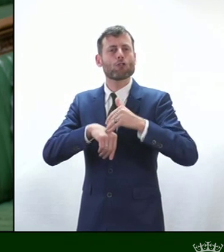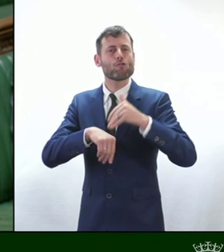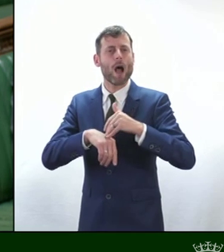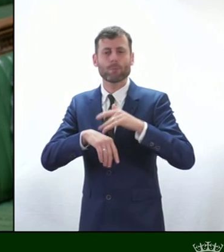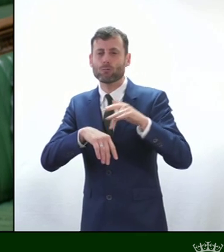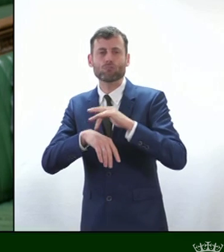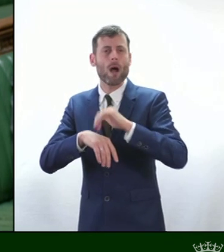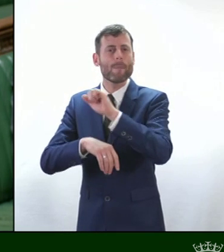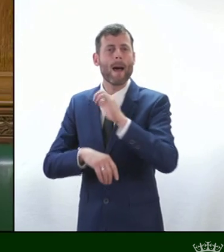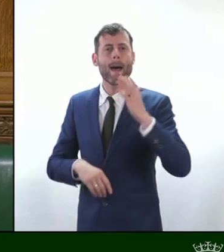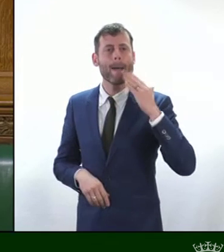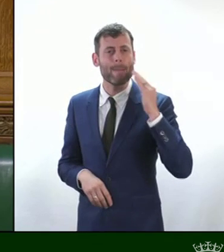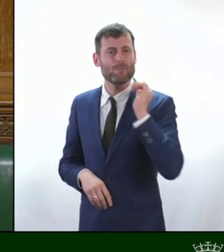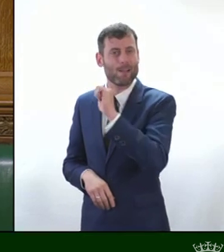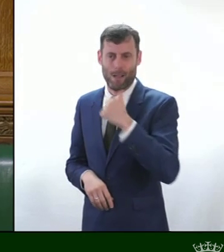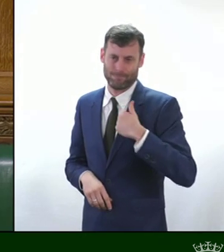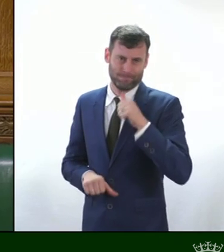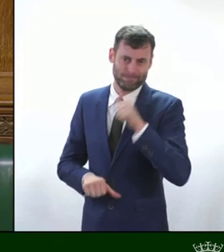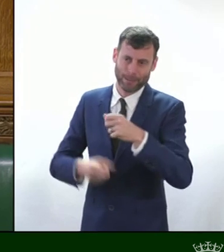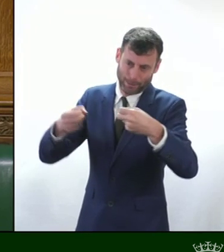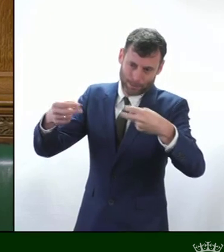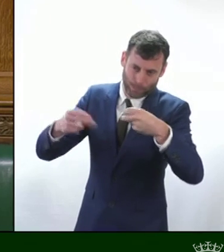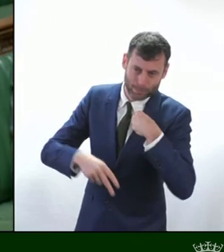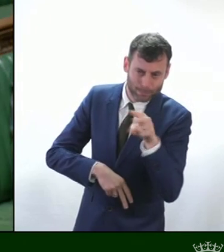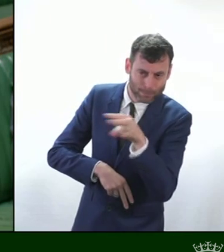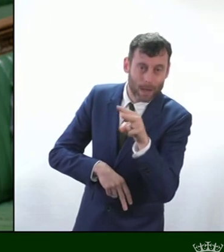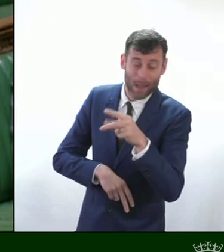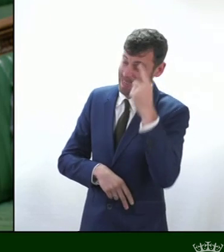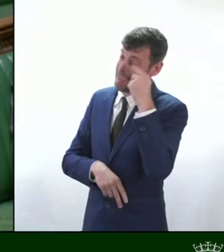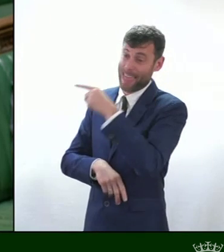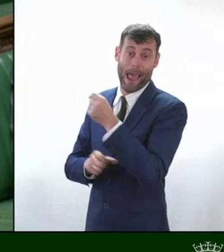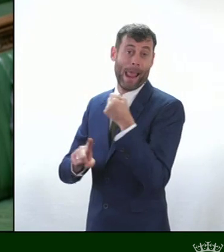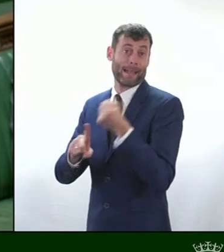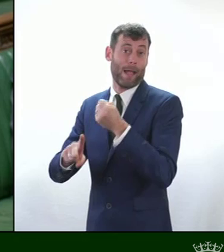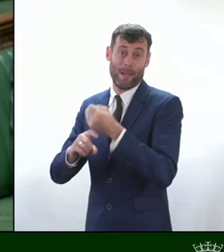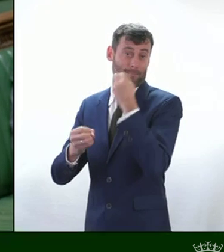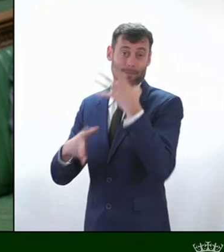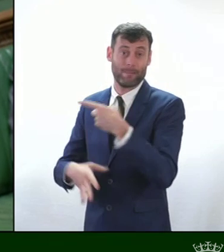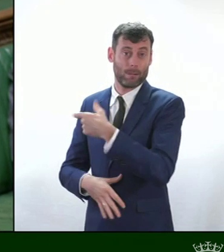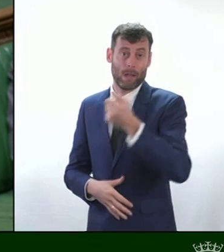The campaign that my hon. Friend mentions is excellent.